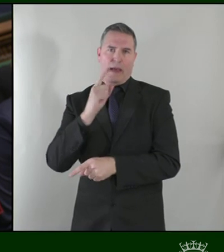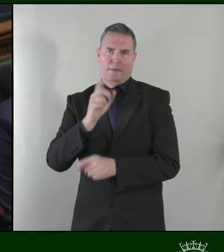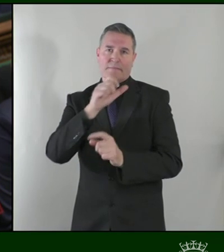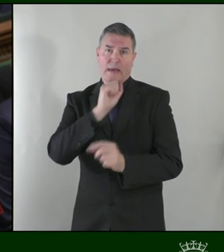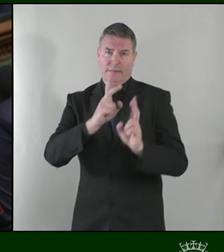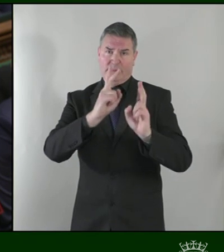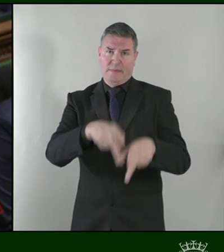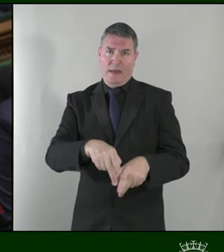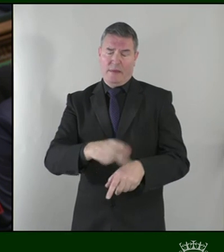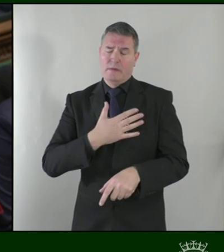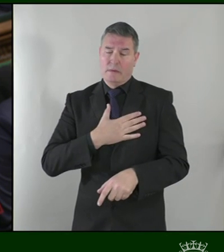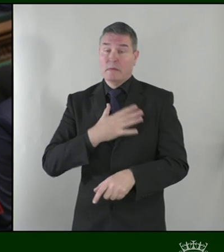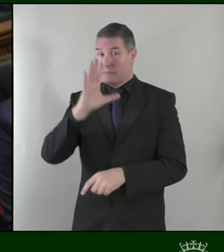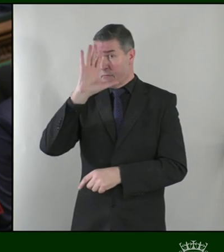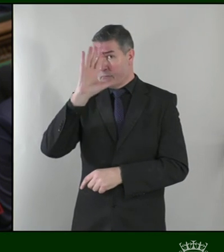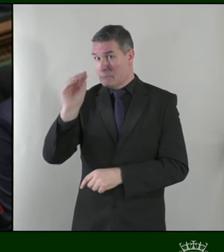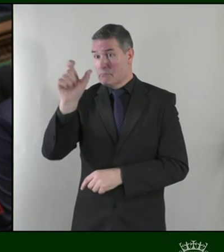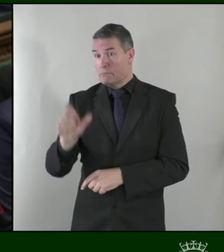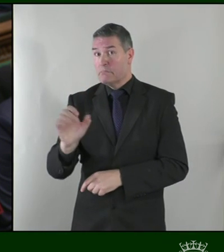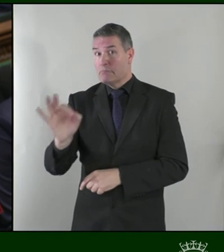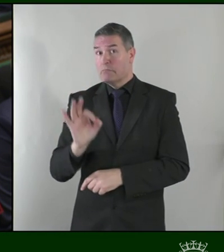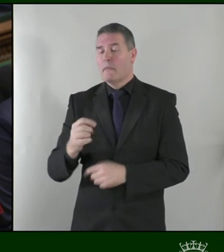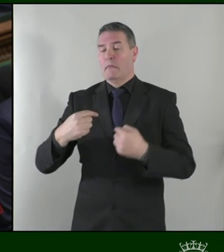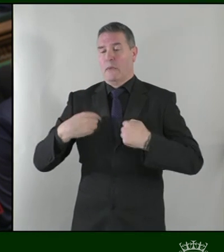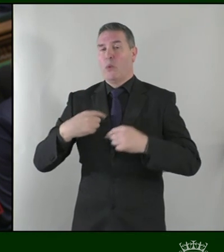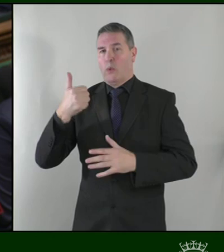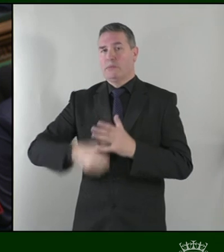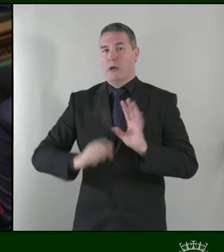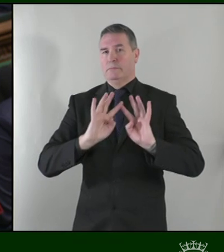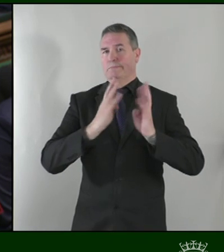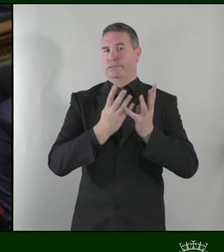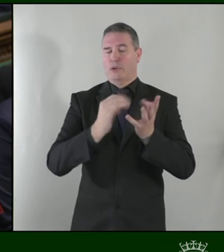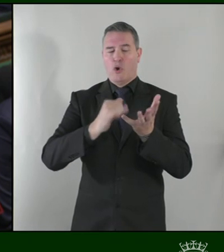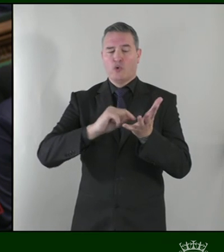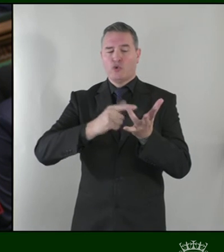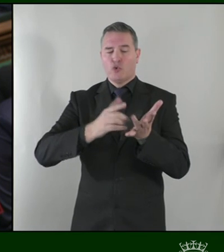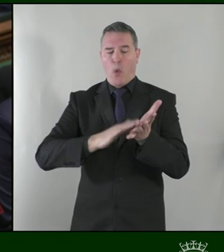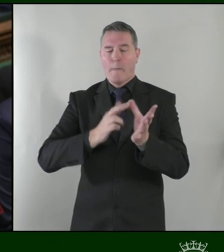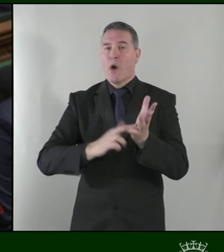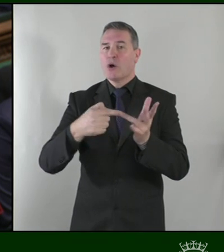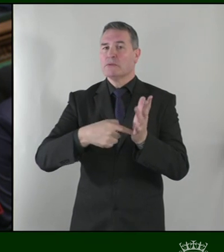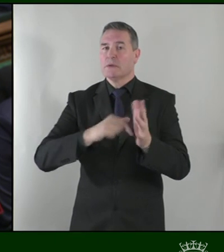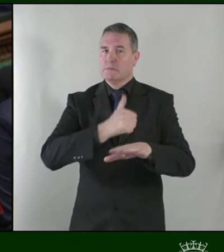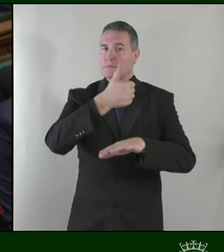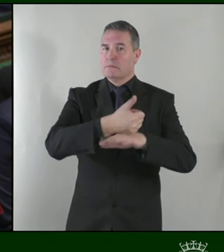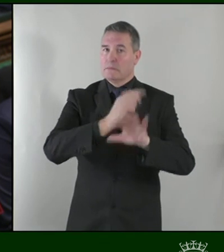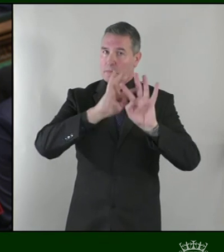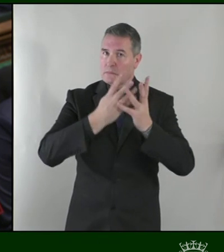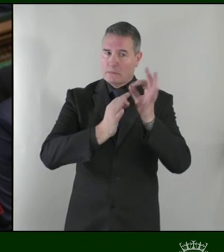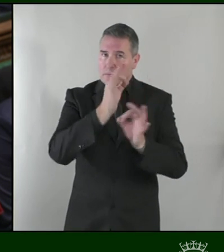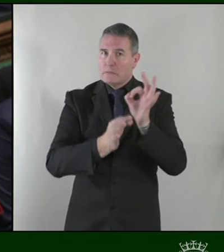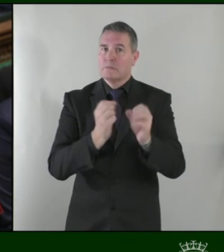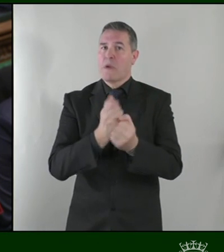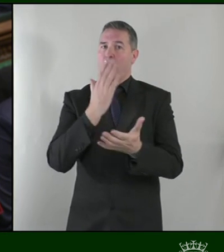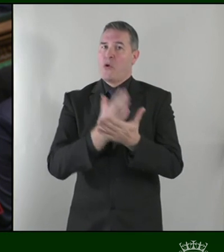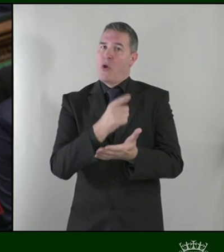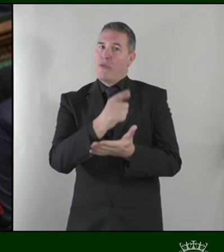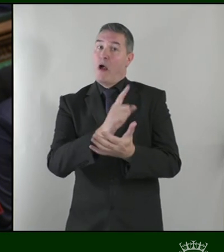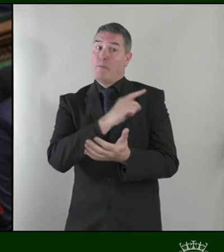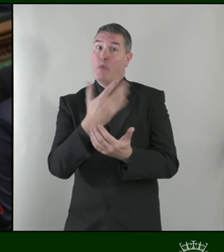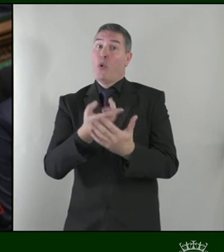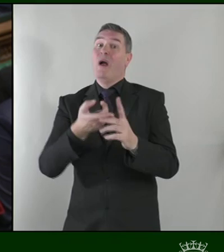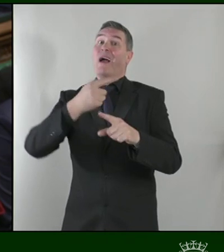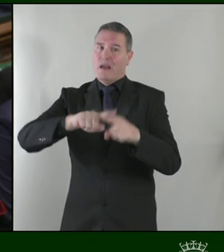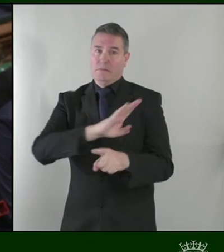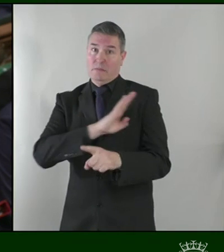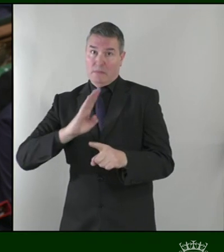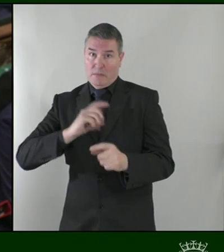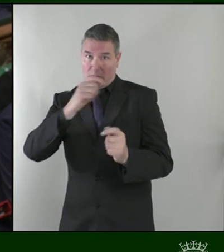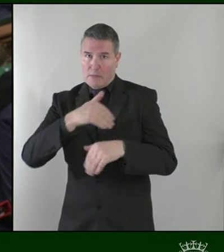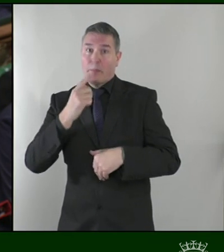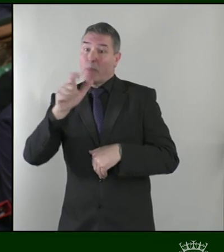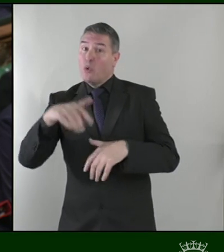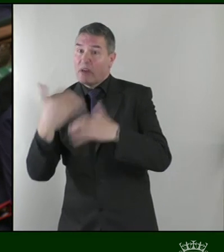I can tell him that we will implement the Stormont House agreement in such a way as to provide certainty for veterans, and, of course, justice for victims as well.